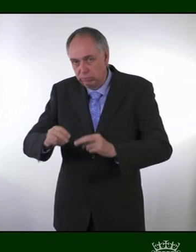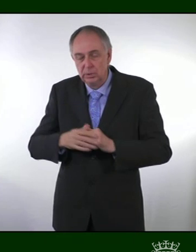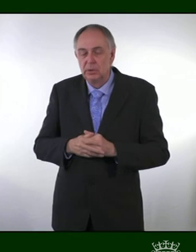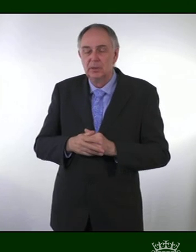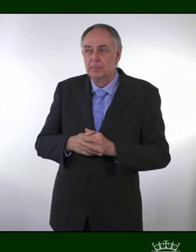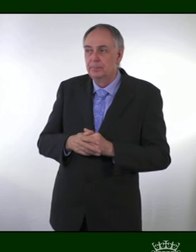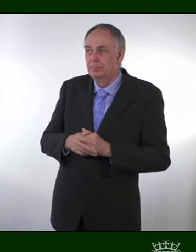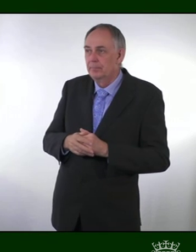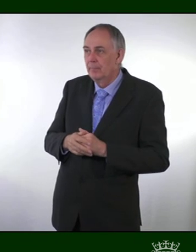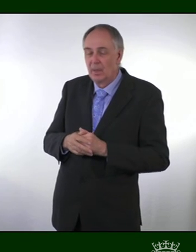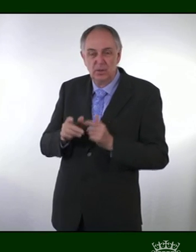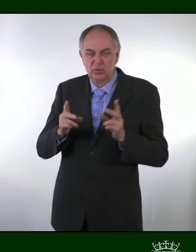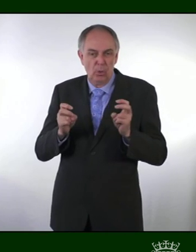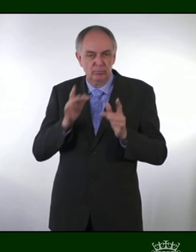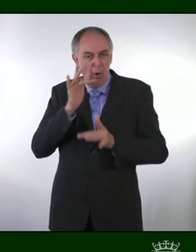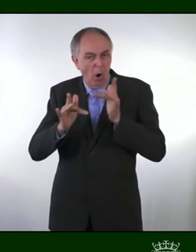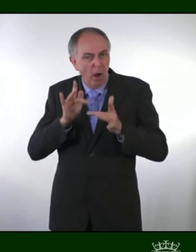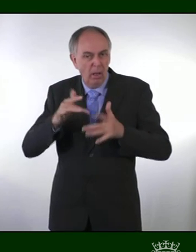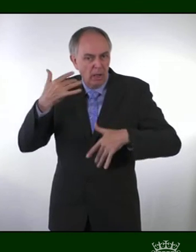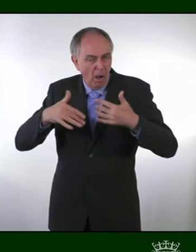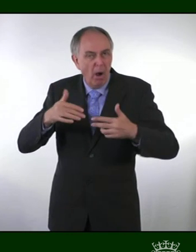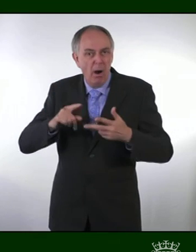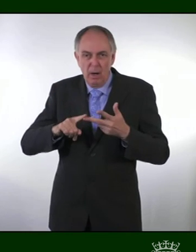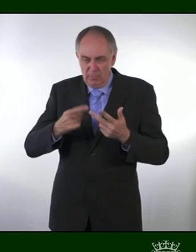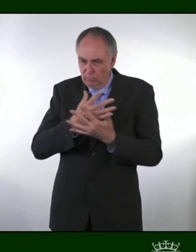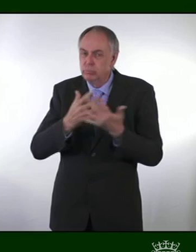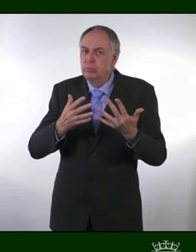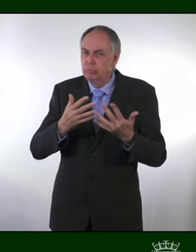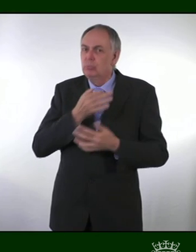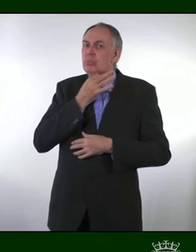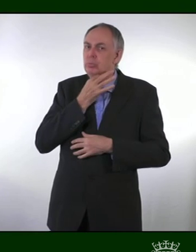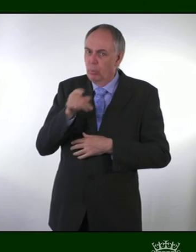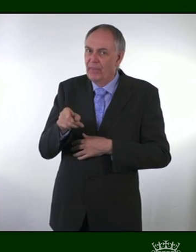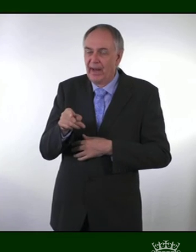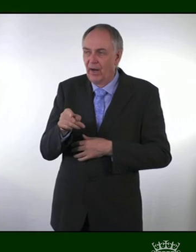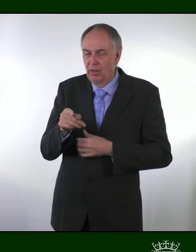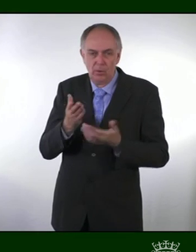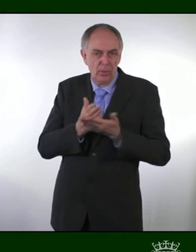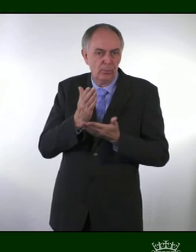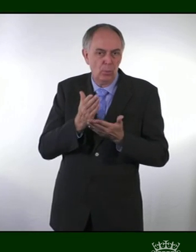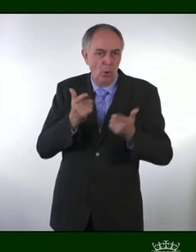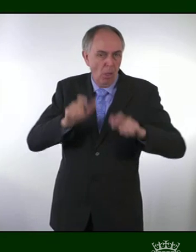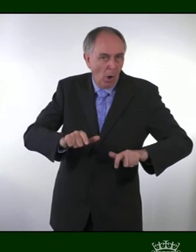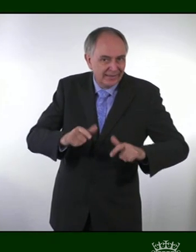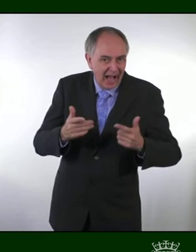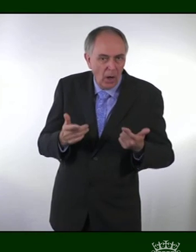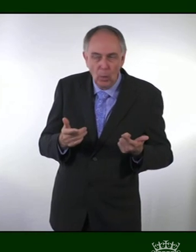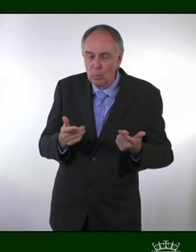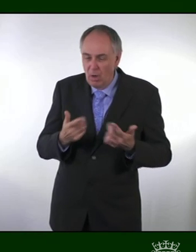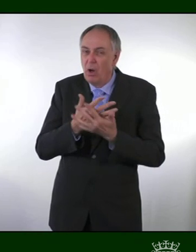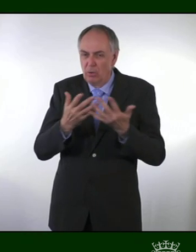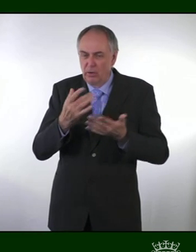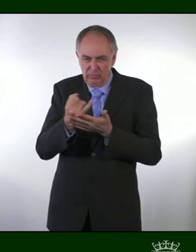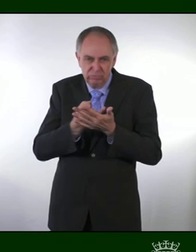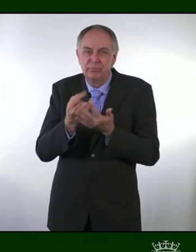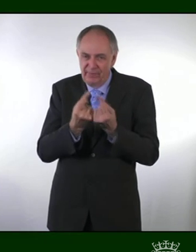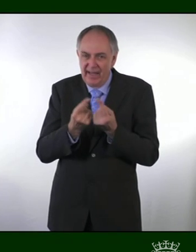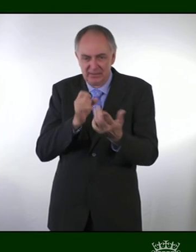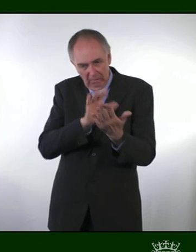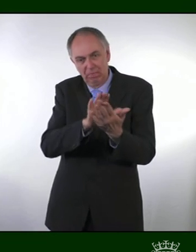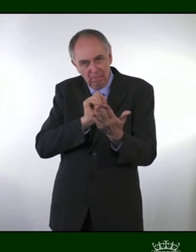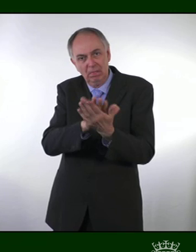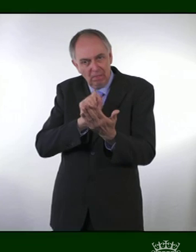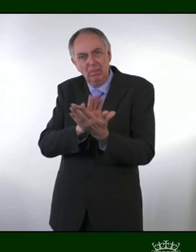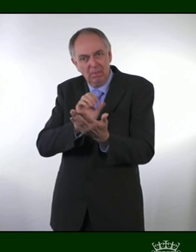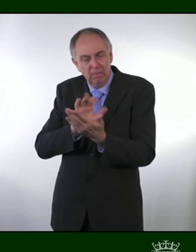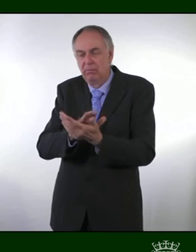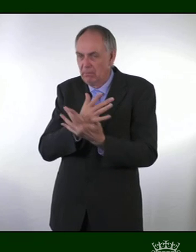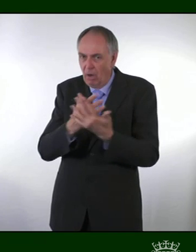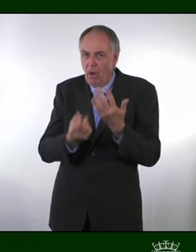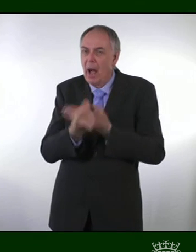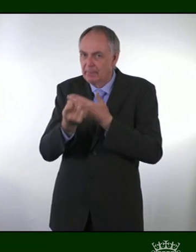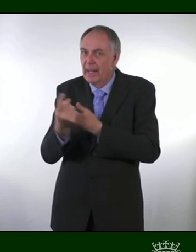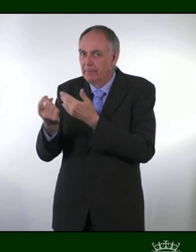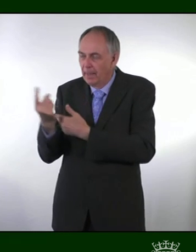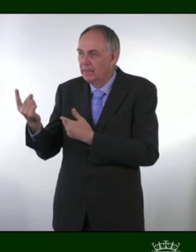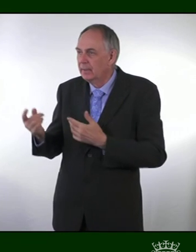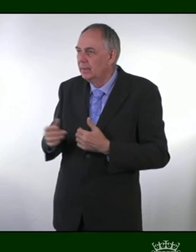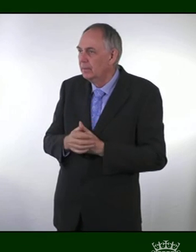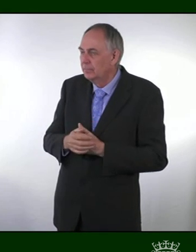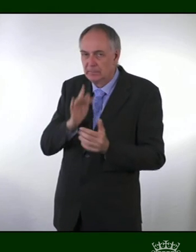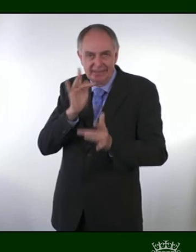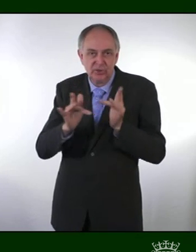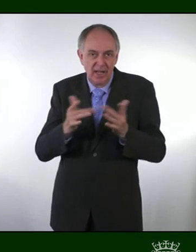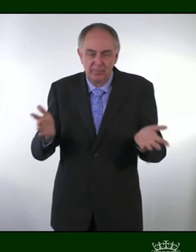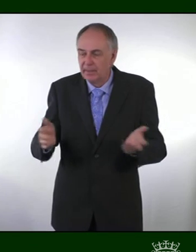They are an evil. There is a real risk that, during the lockdown, terrible things have been going on behind closed doors and closed curtains in this country on the internet.